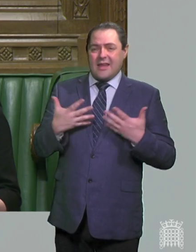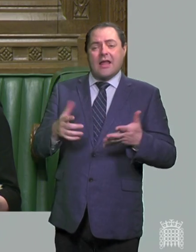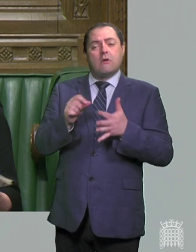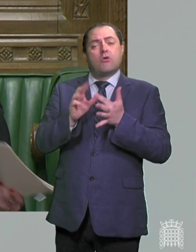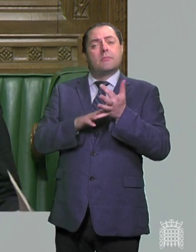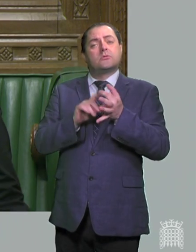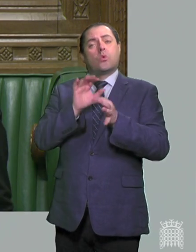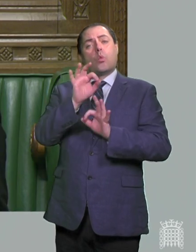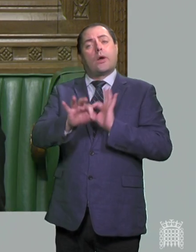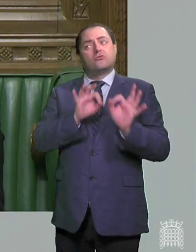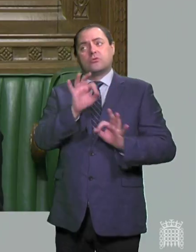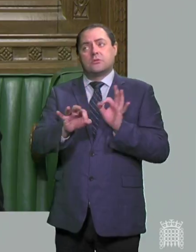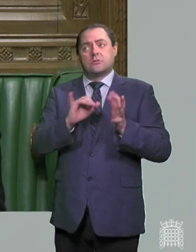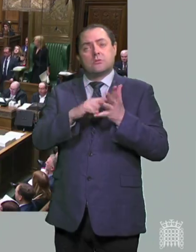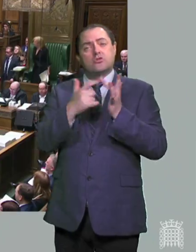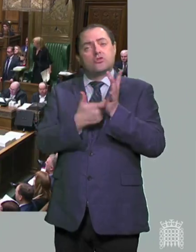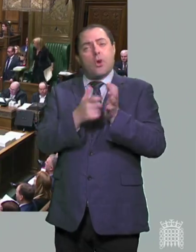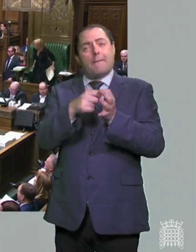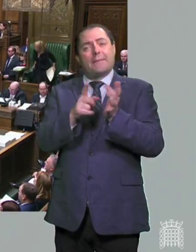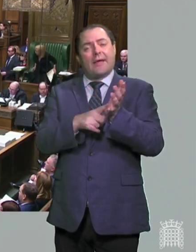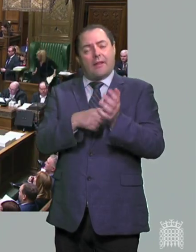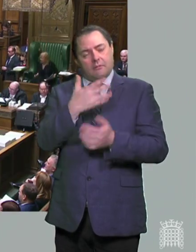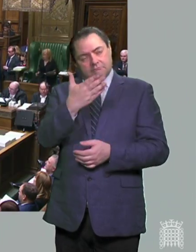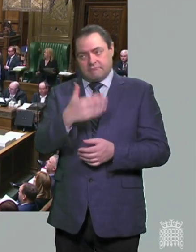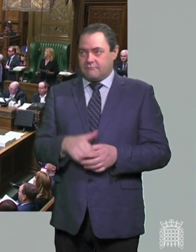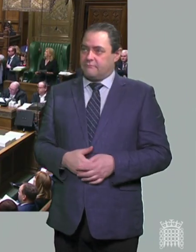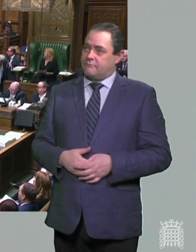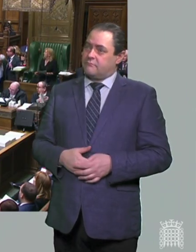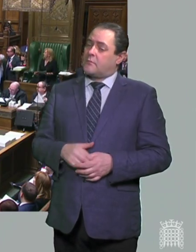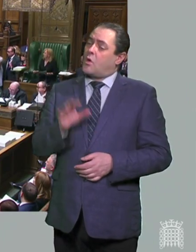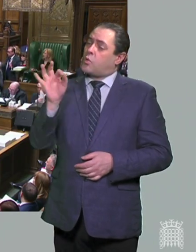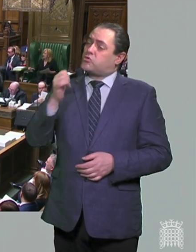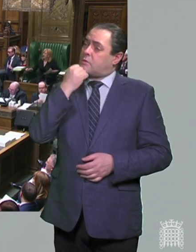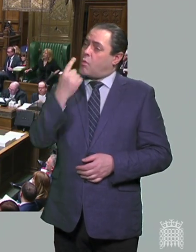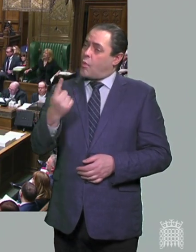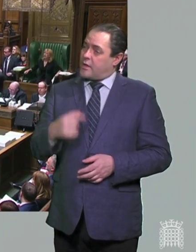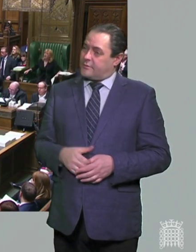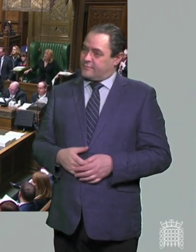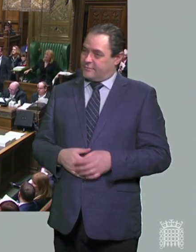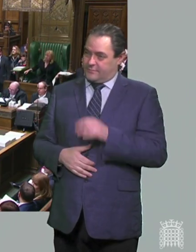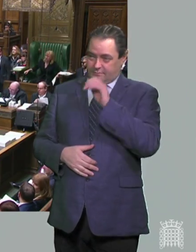If he will list his official engagements for Wednesday 29 March.